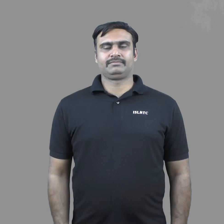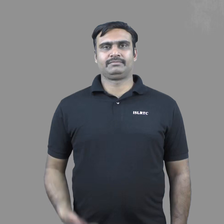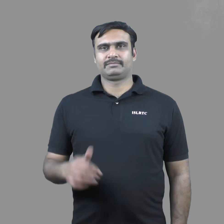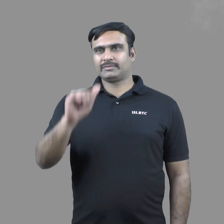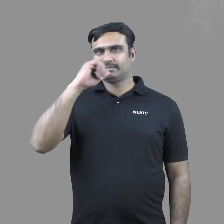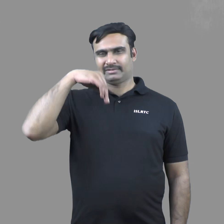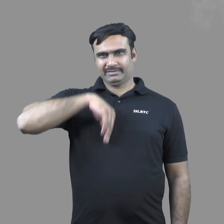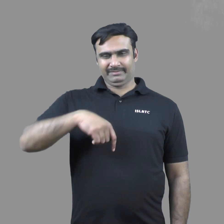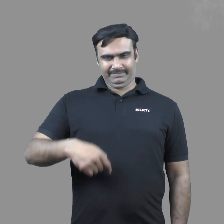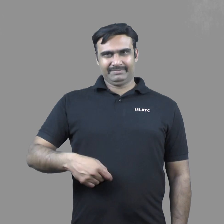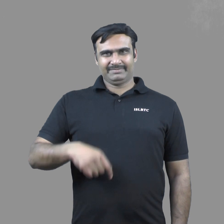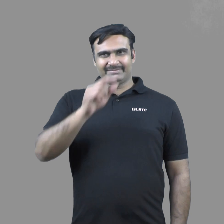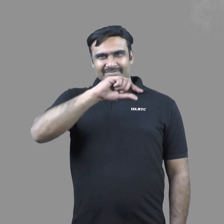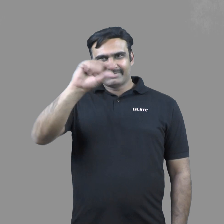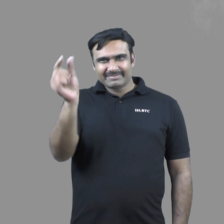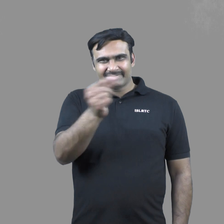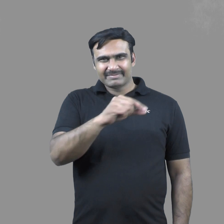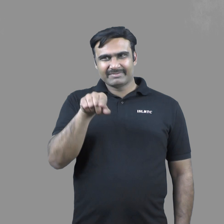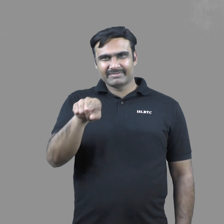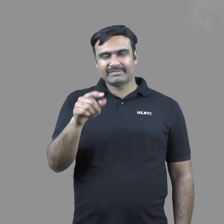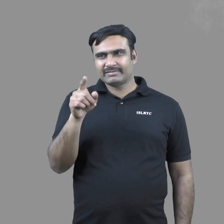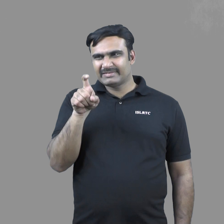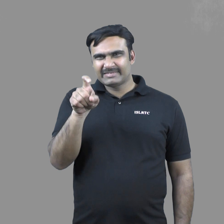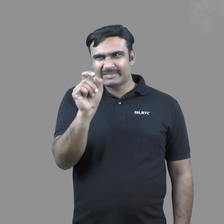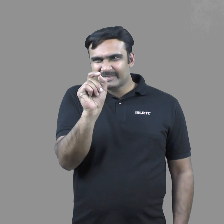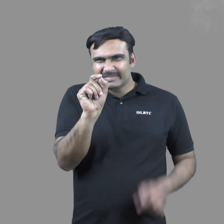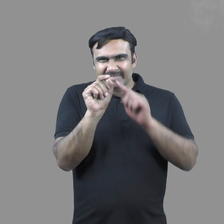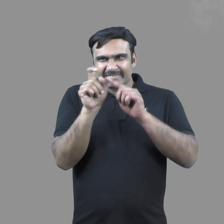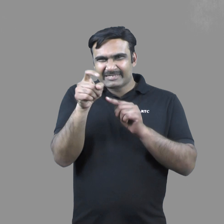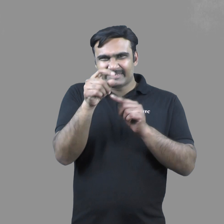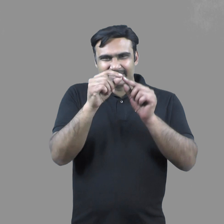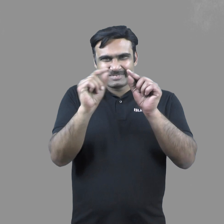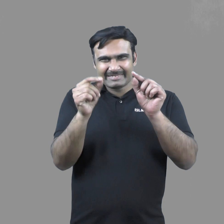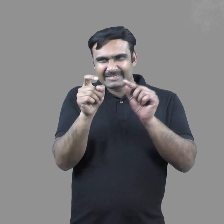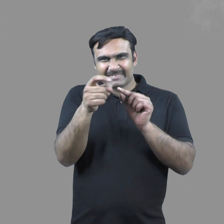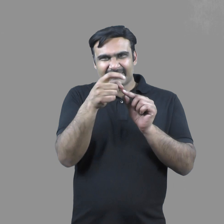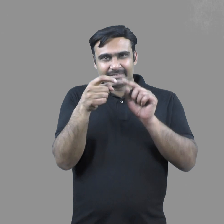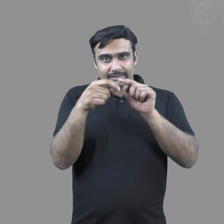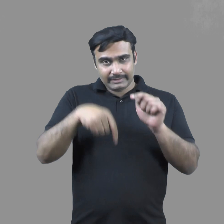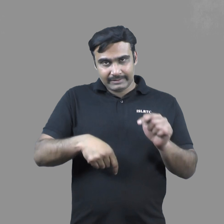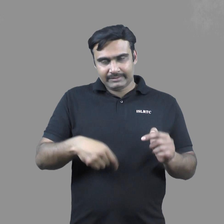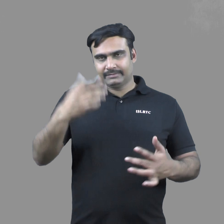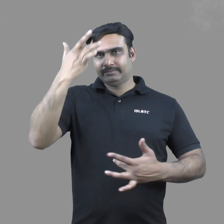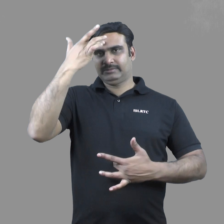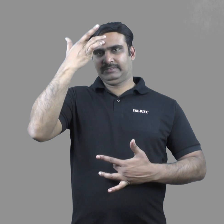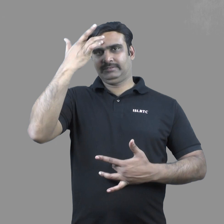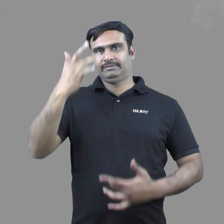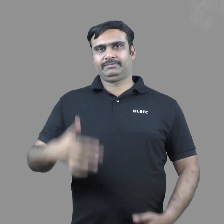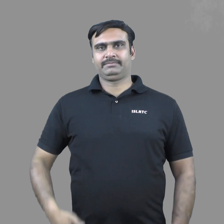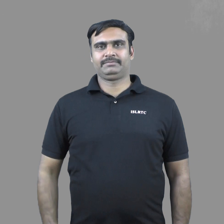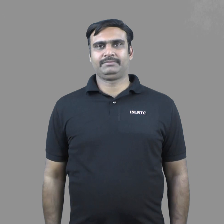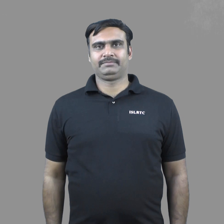Hook Worm Disease